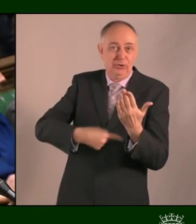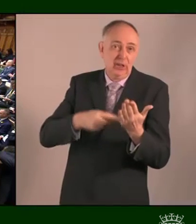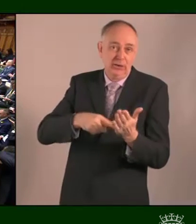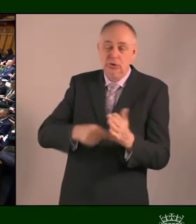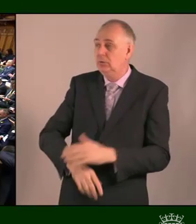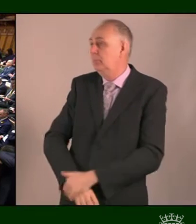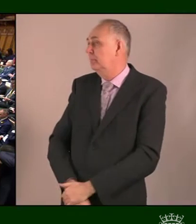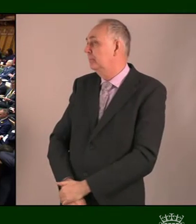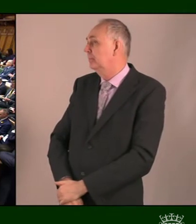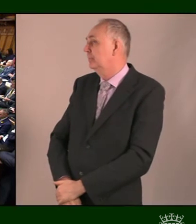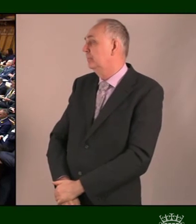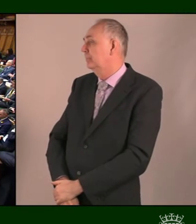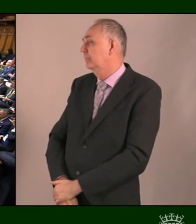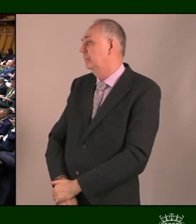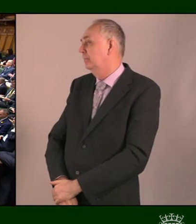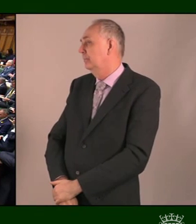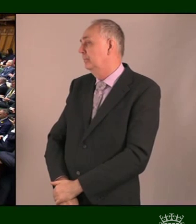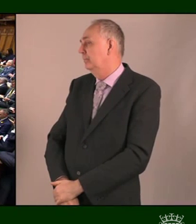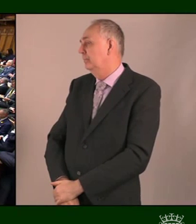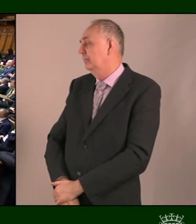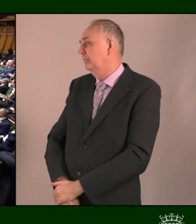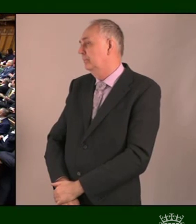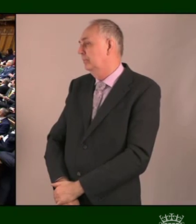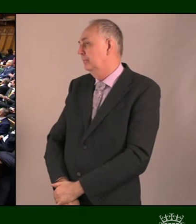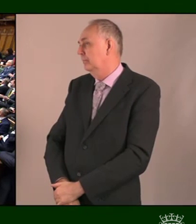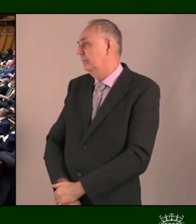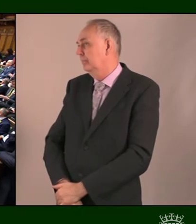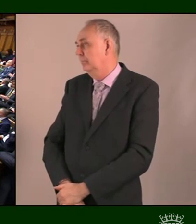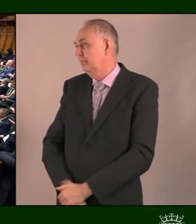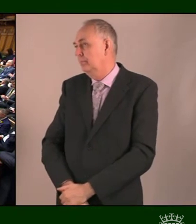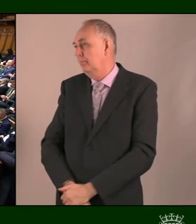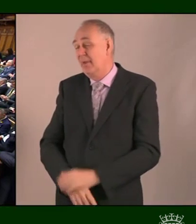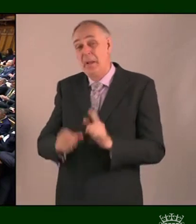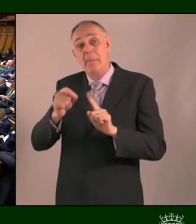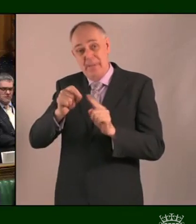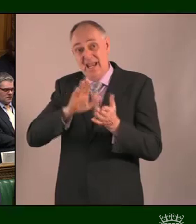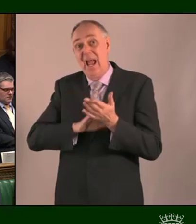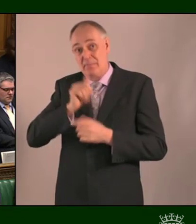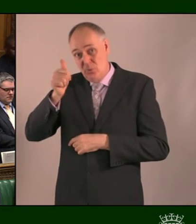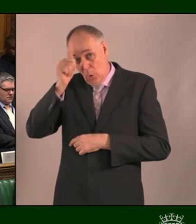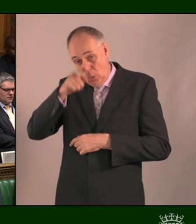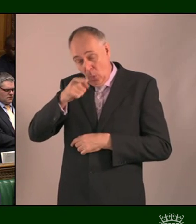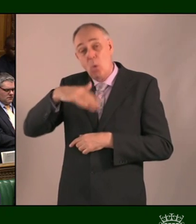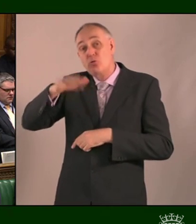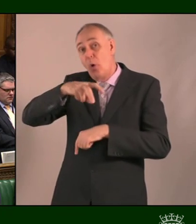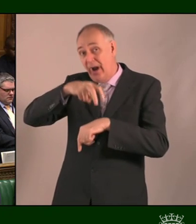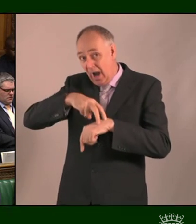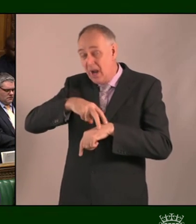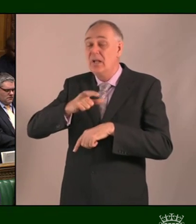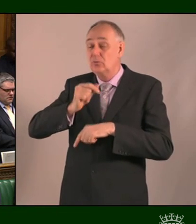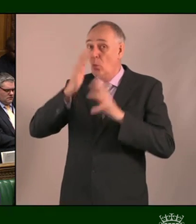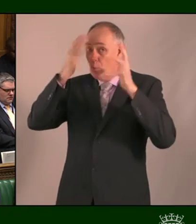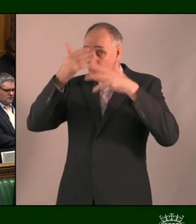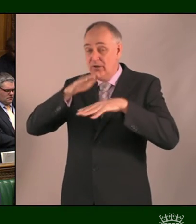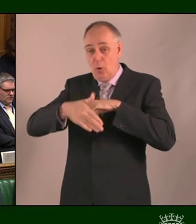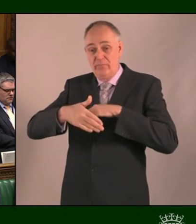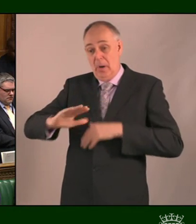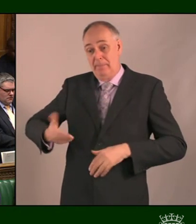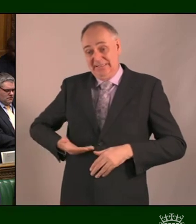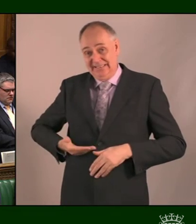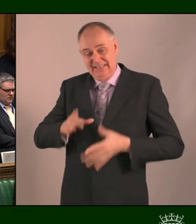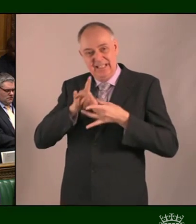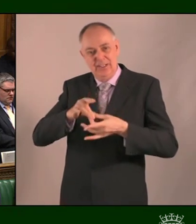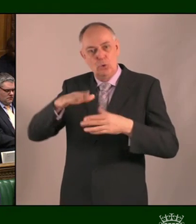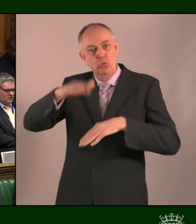Sir Jeffrey M. Donaldson The Prime Minister will be aware of continuing concerns in Northern Ireland among business about the Northern Ireland protocol.